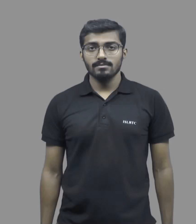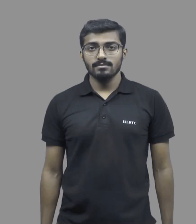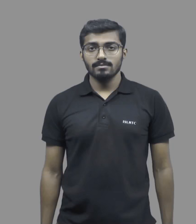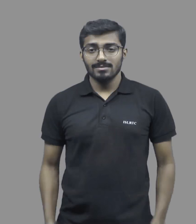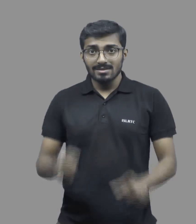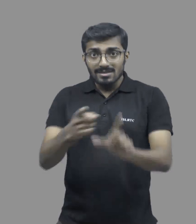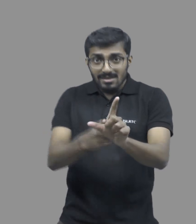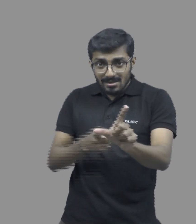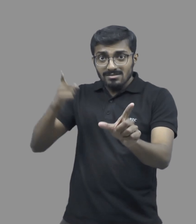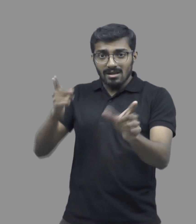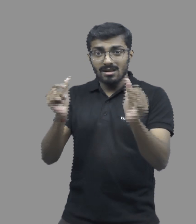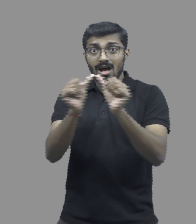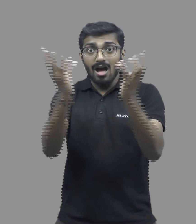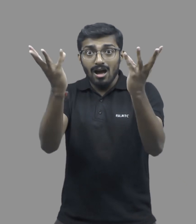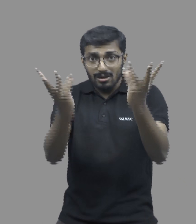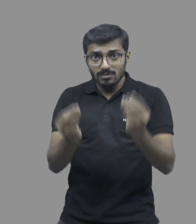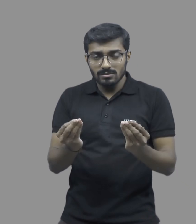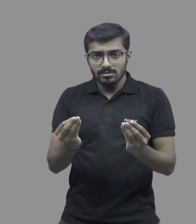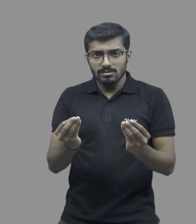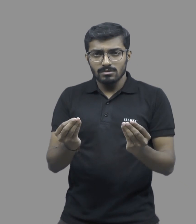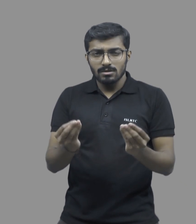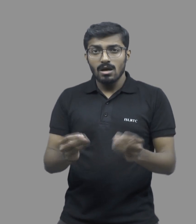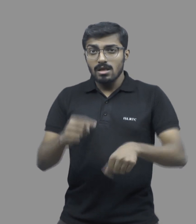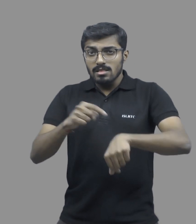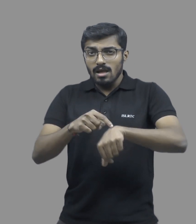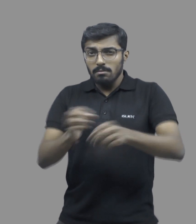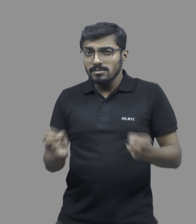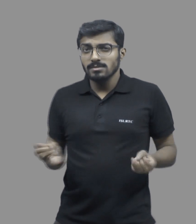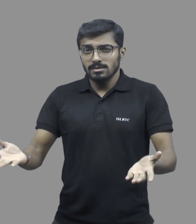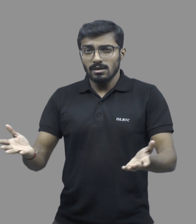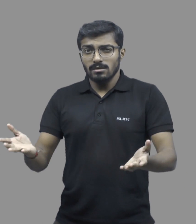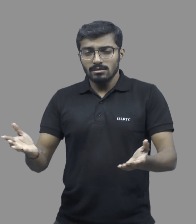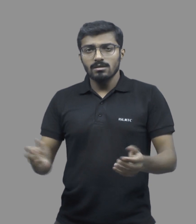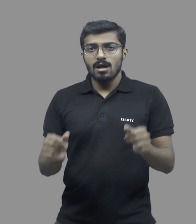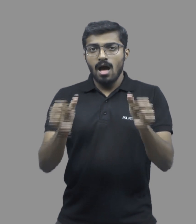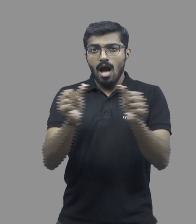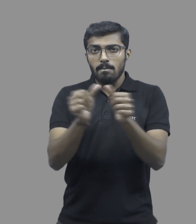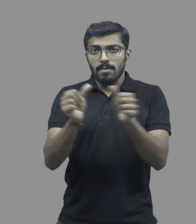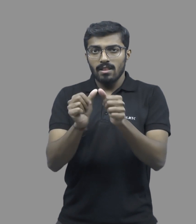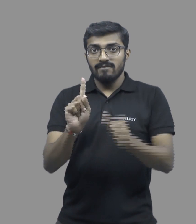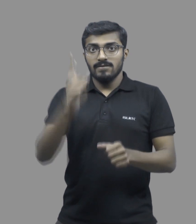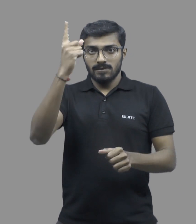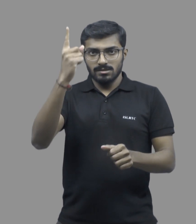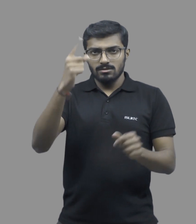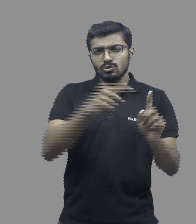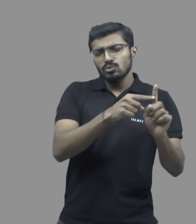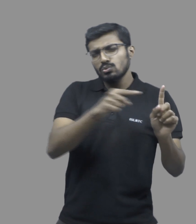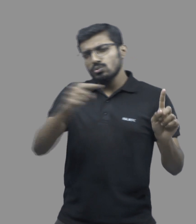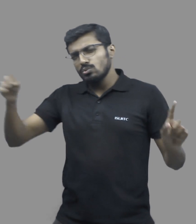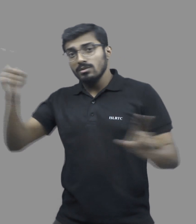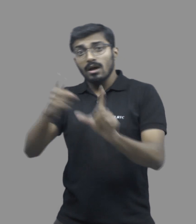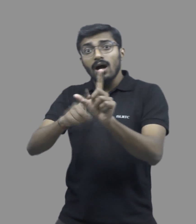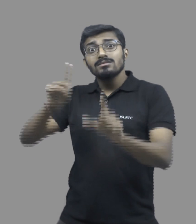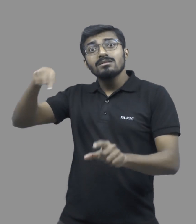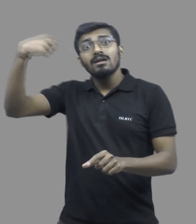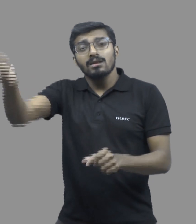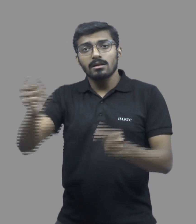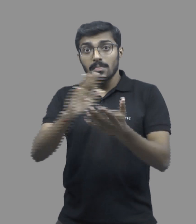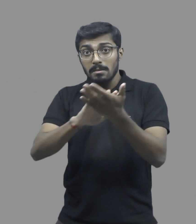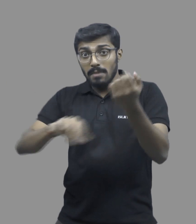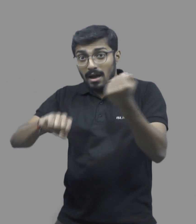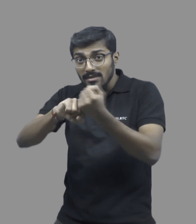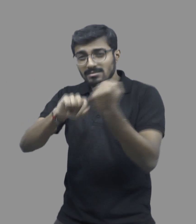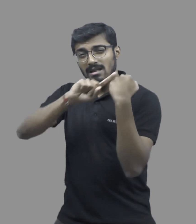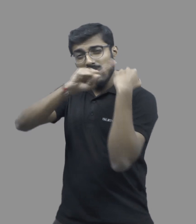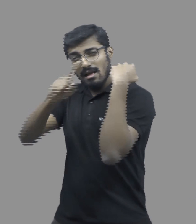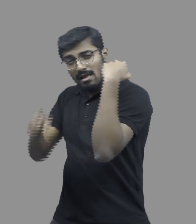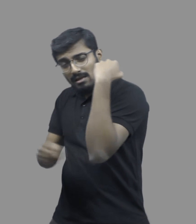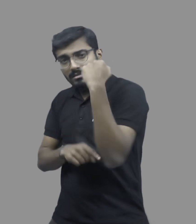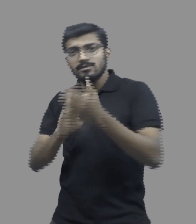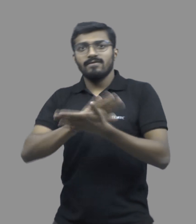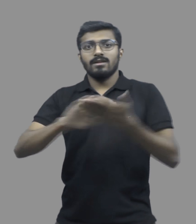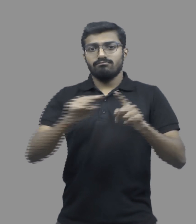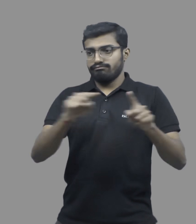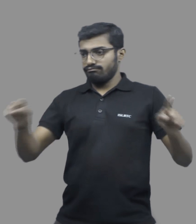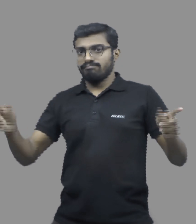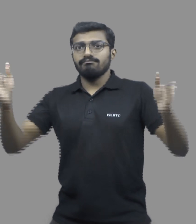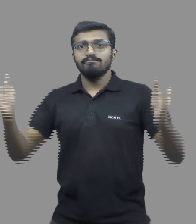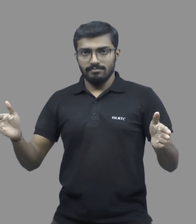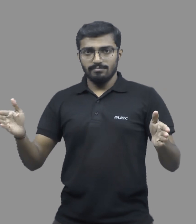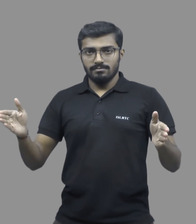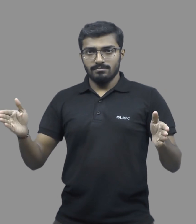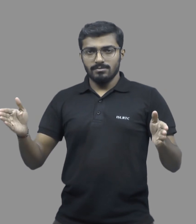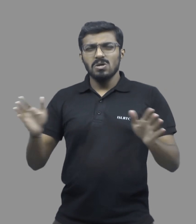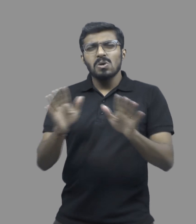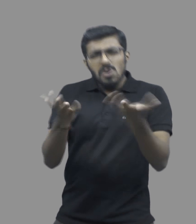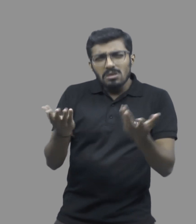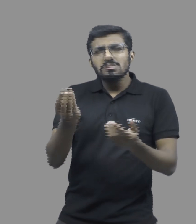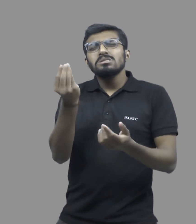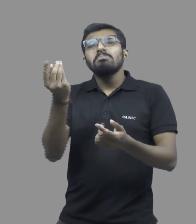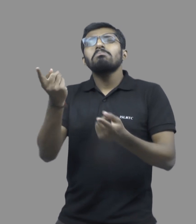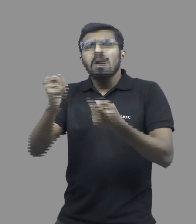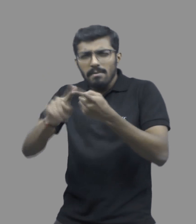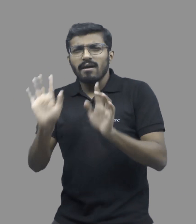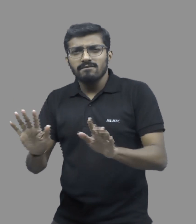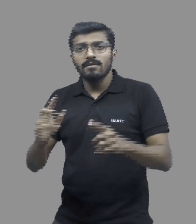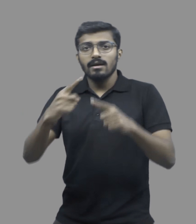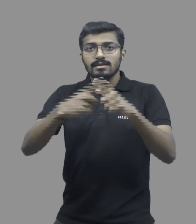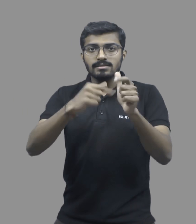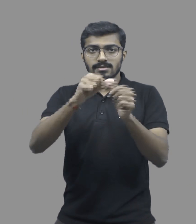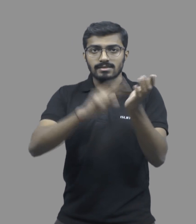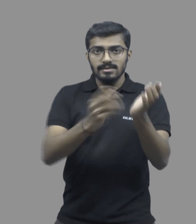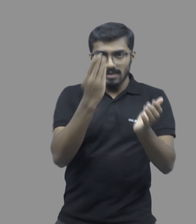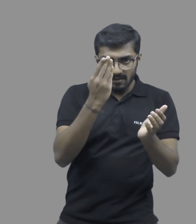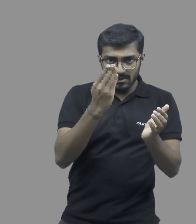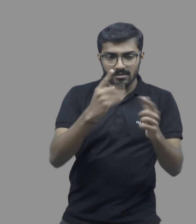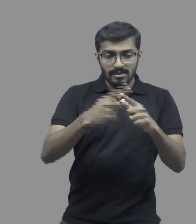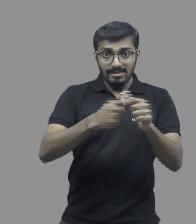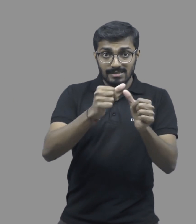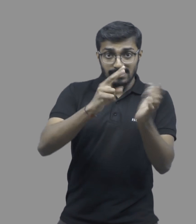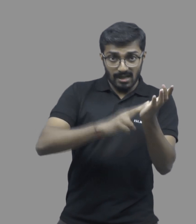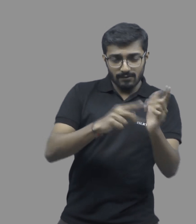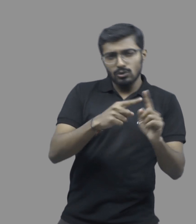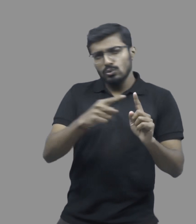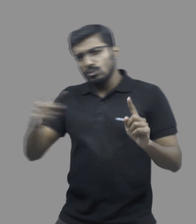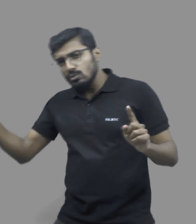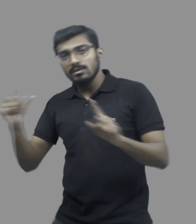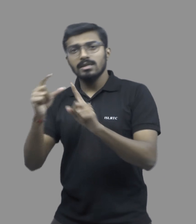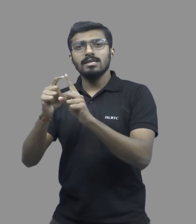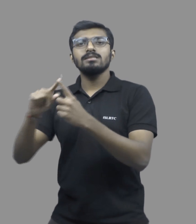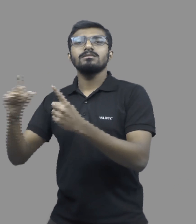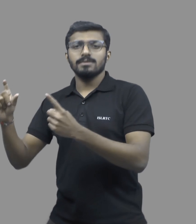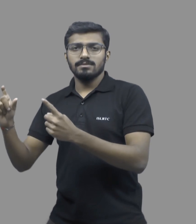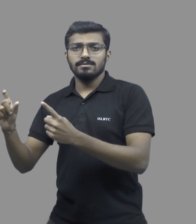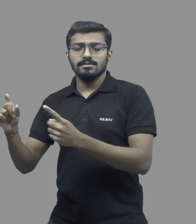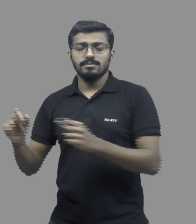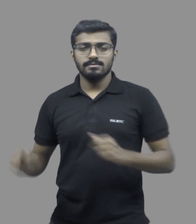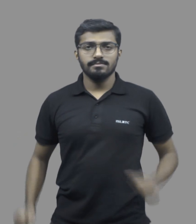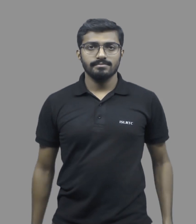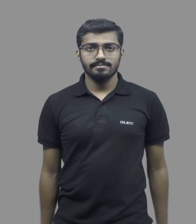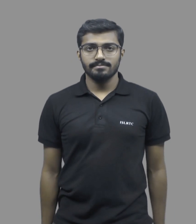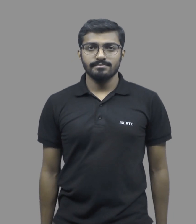Accounting Year